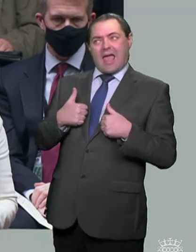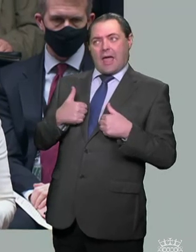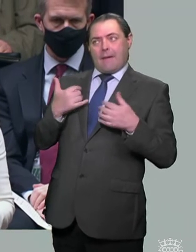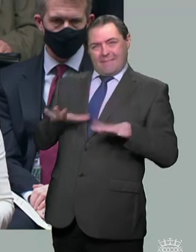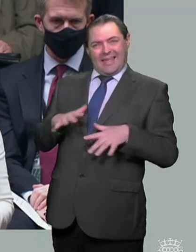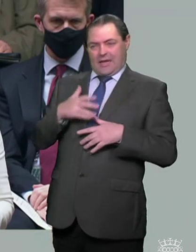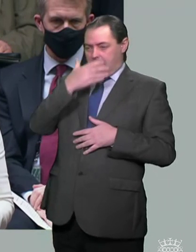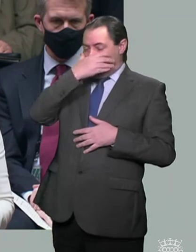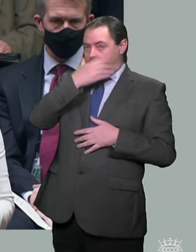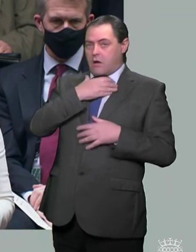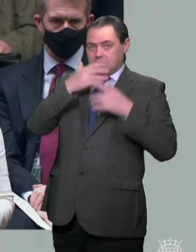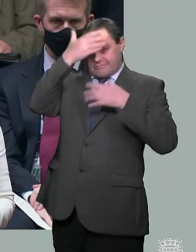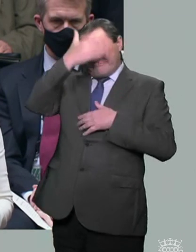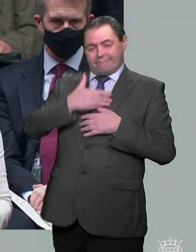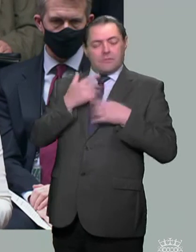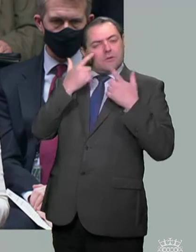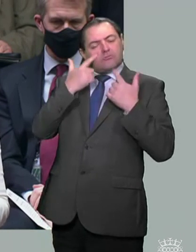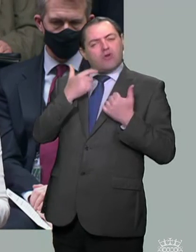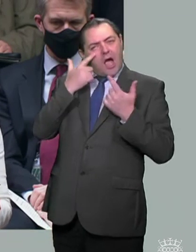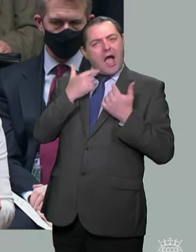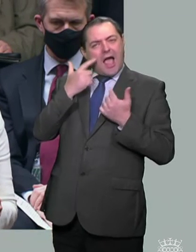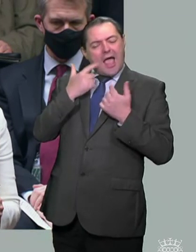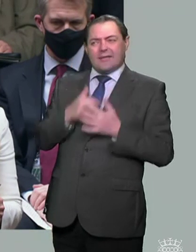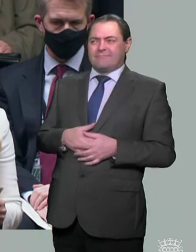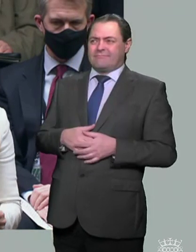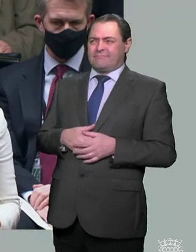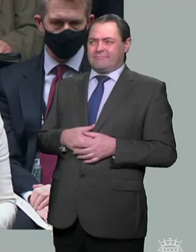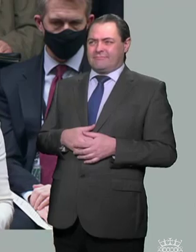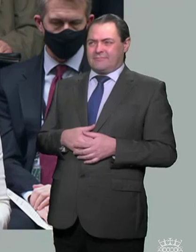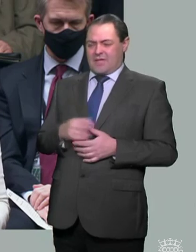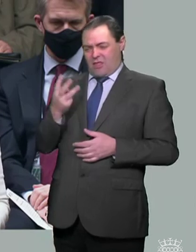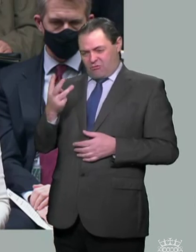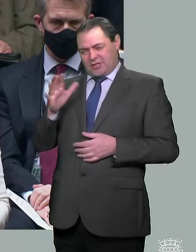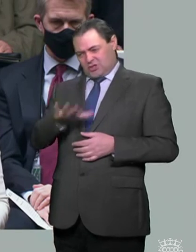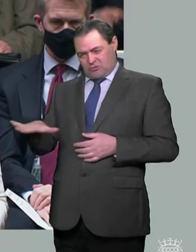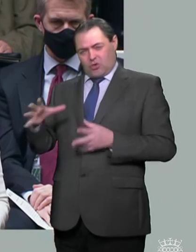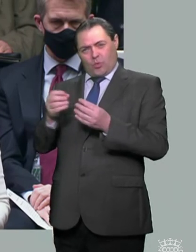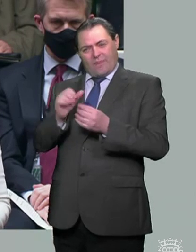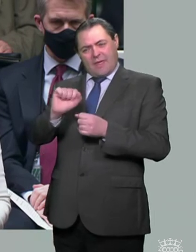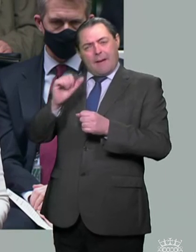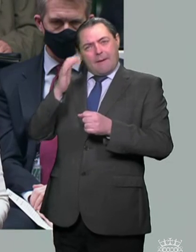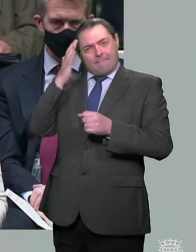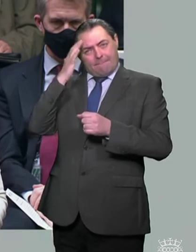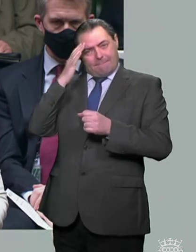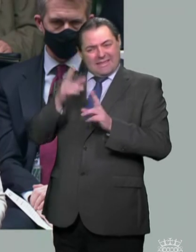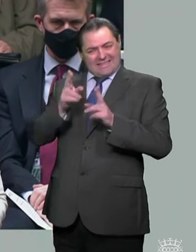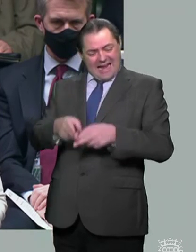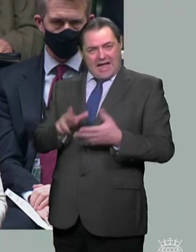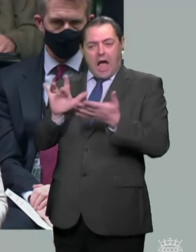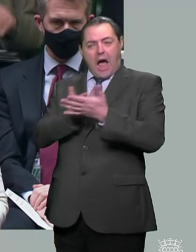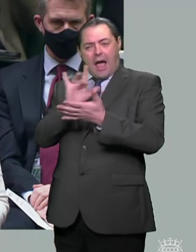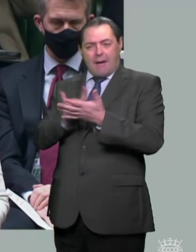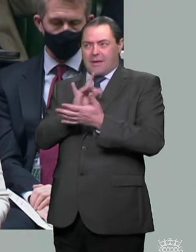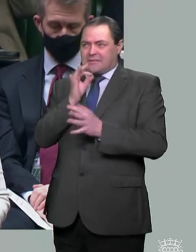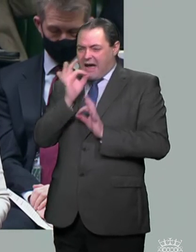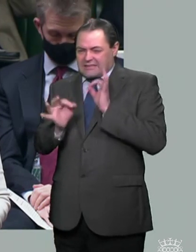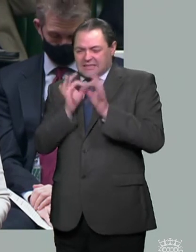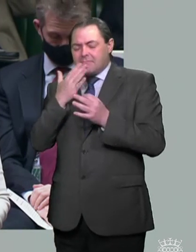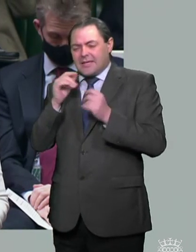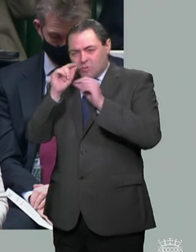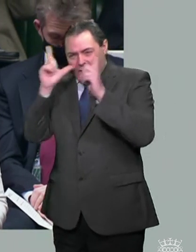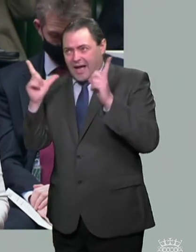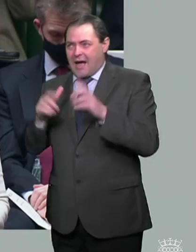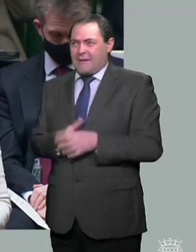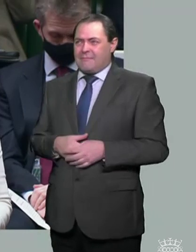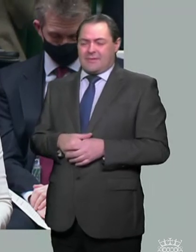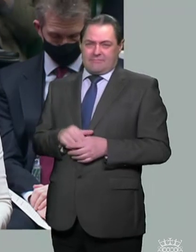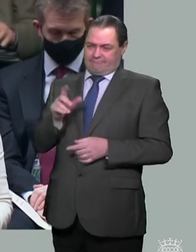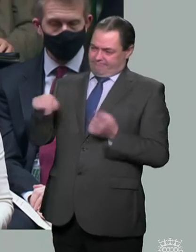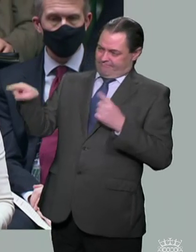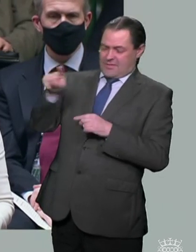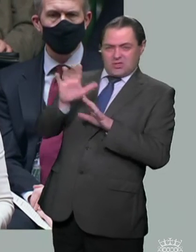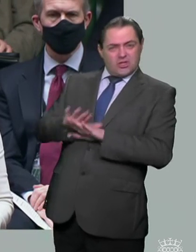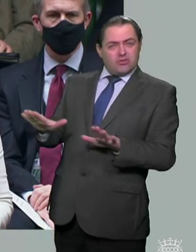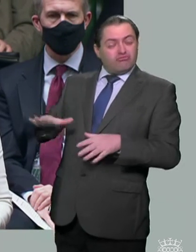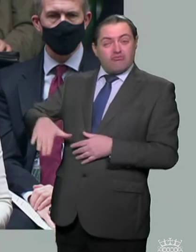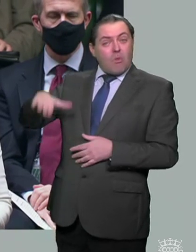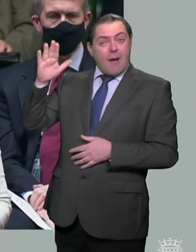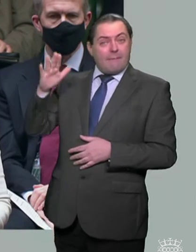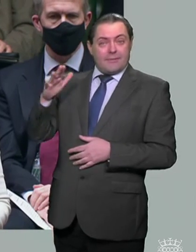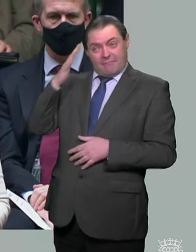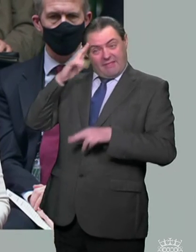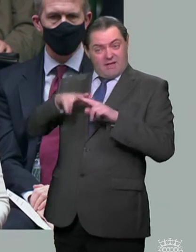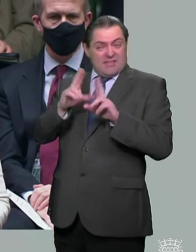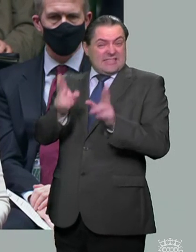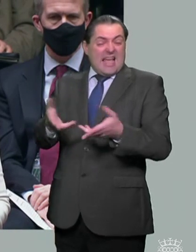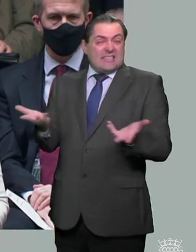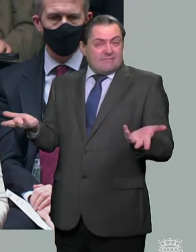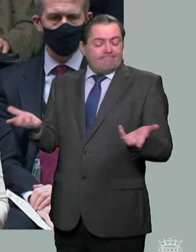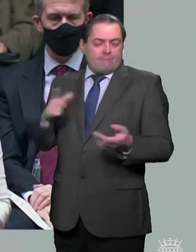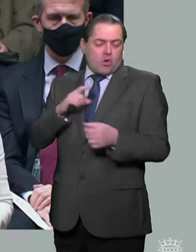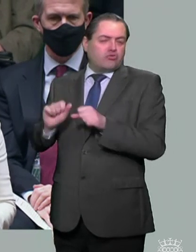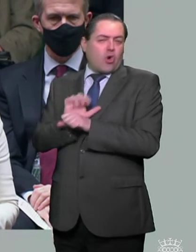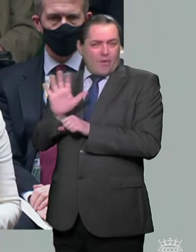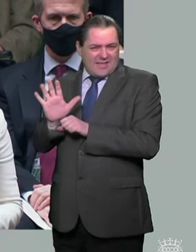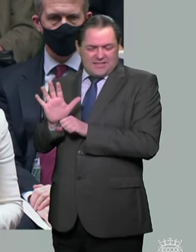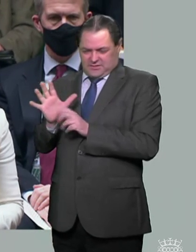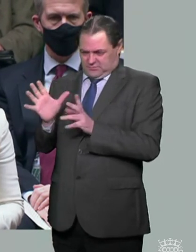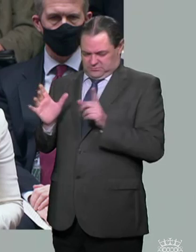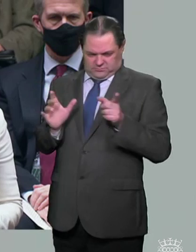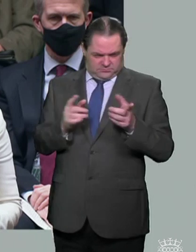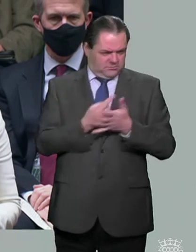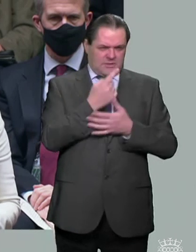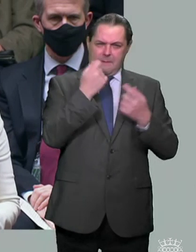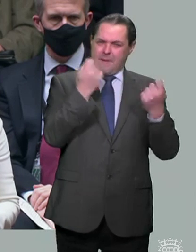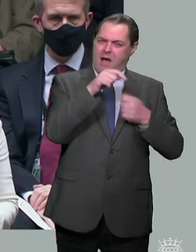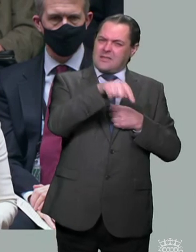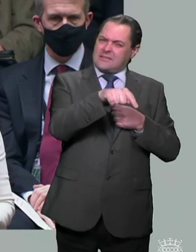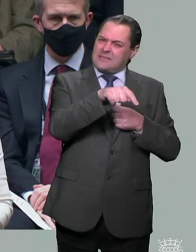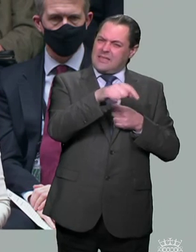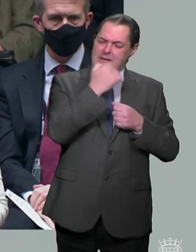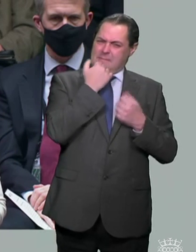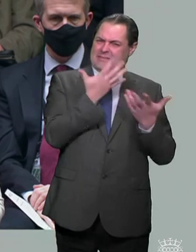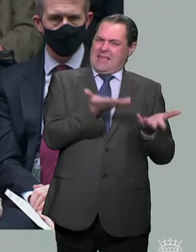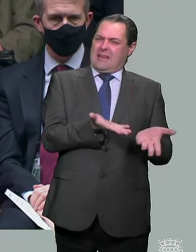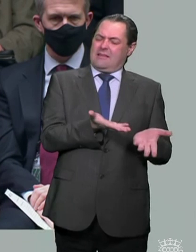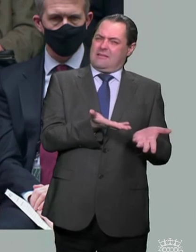behind my mask as three children talking to their dying mother on an iPad begged her to wake up; and countless children are now growing up without parents—while parties were held at No.